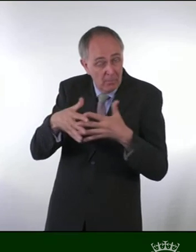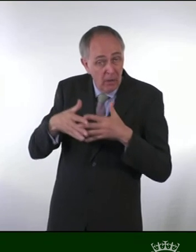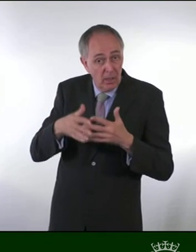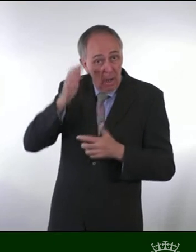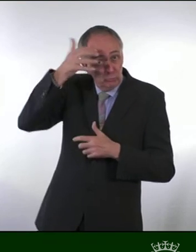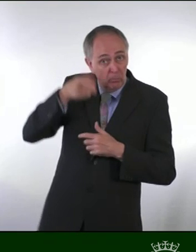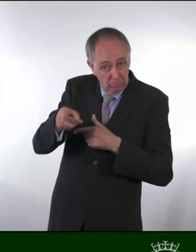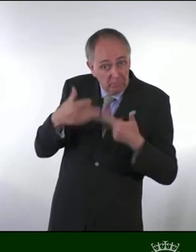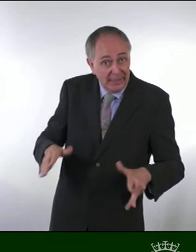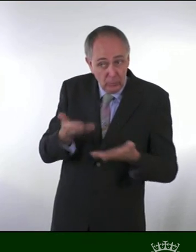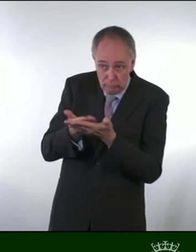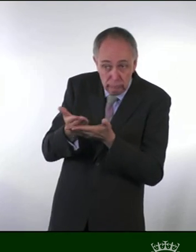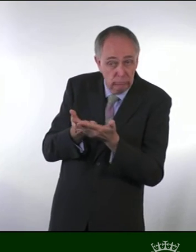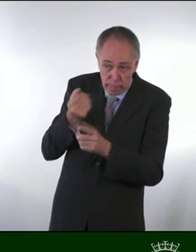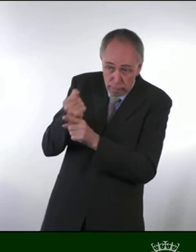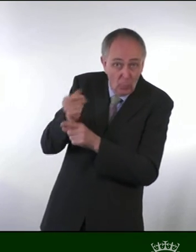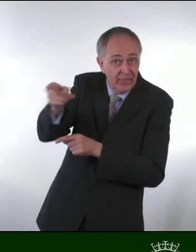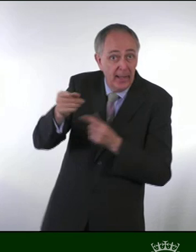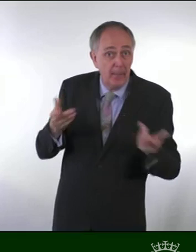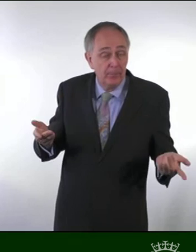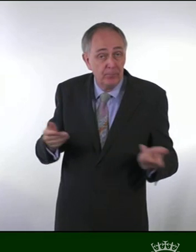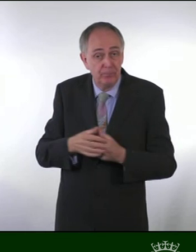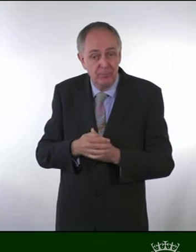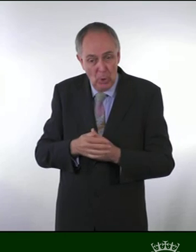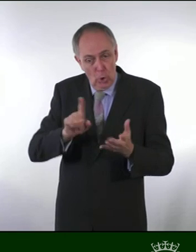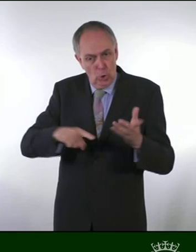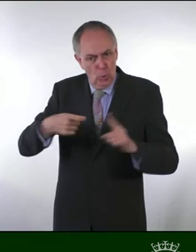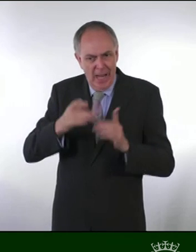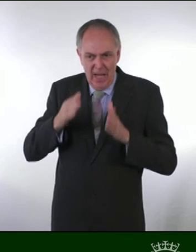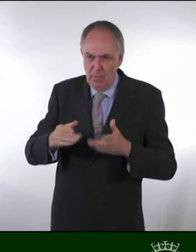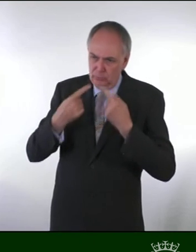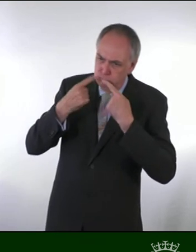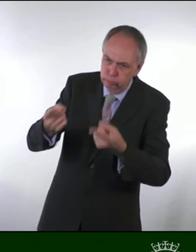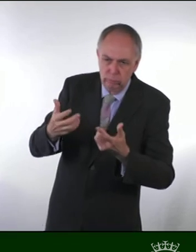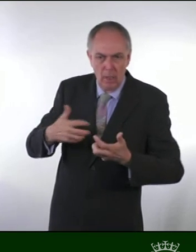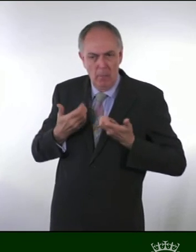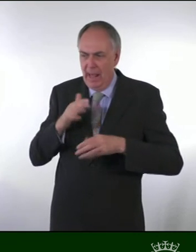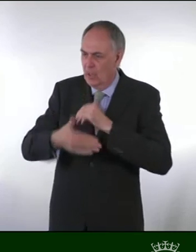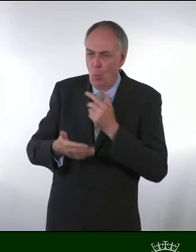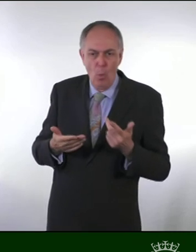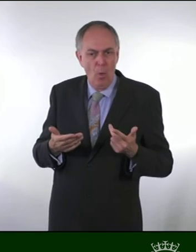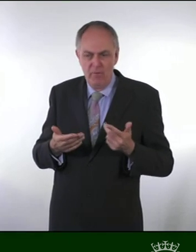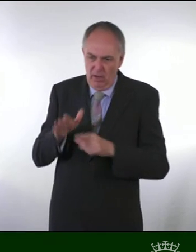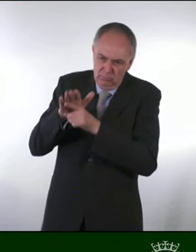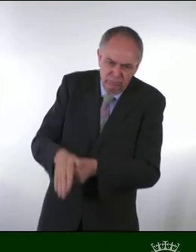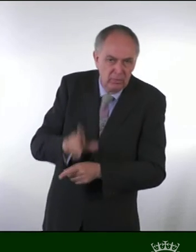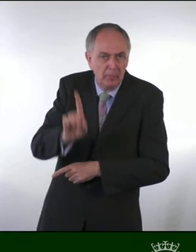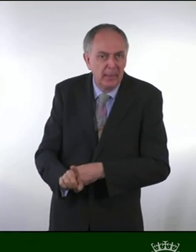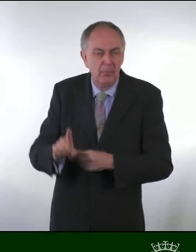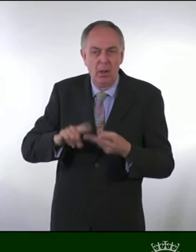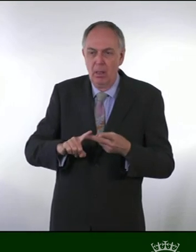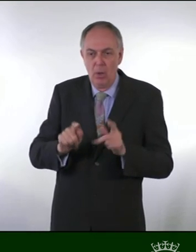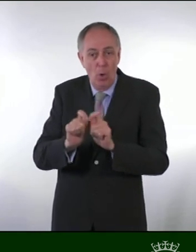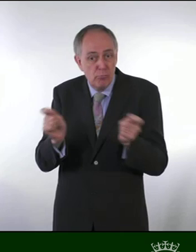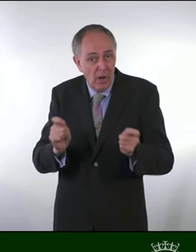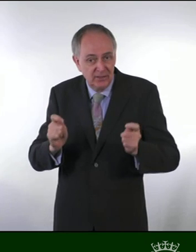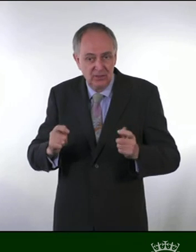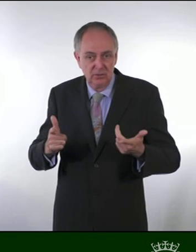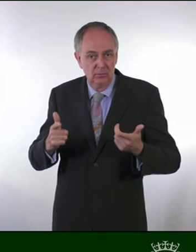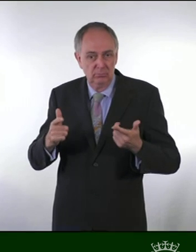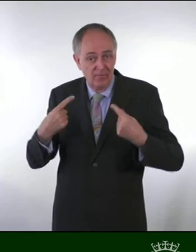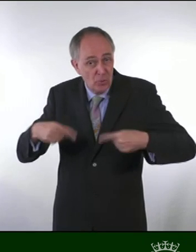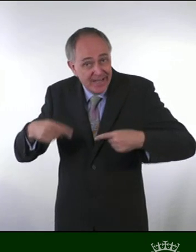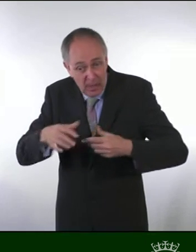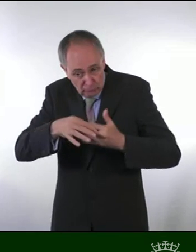It is imperative that the UK is vocal on human rights, freedom to gather and protest, freedom of speech and upholding press freedom in other parts of the world.